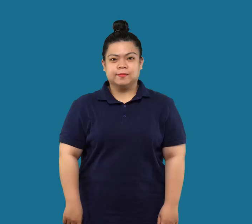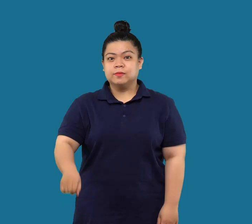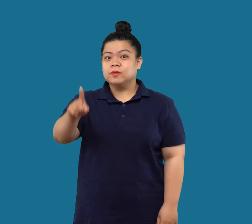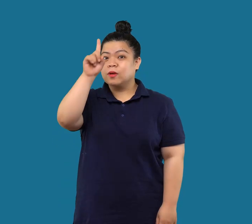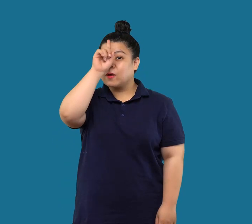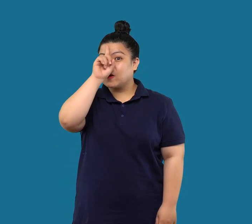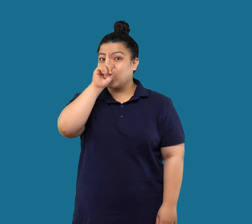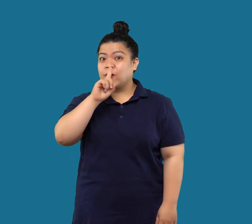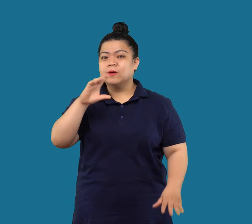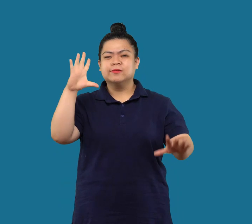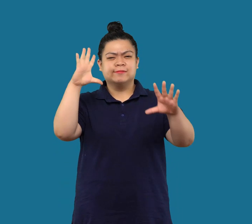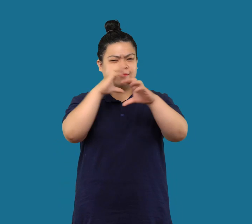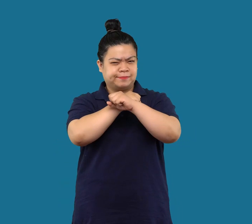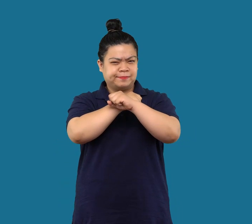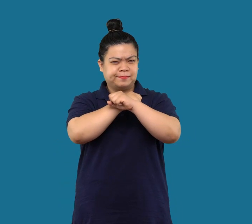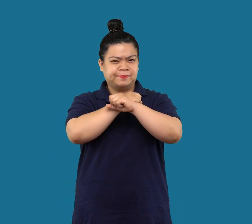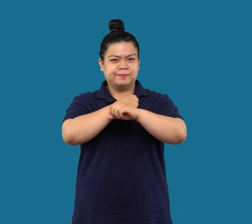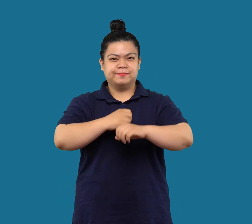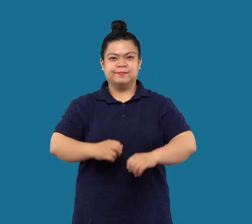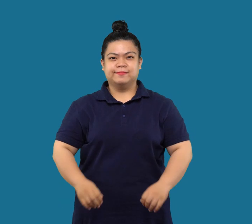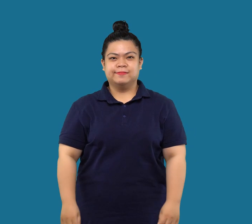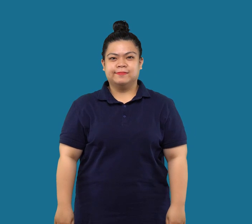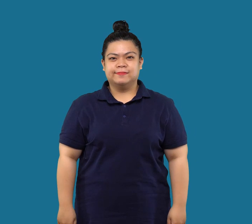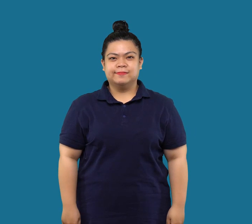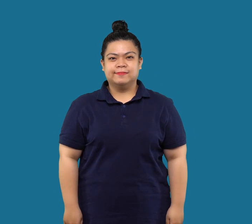đỏ thắm